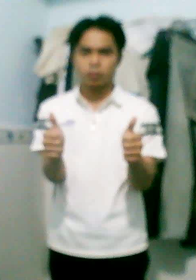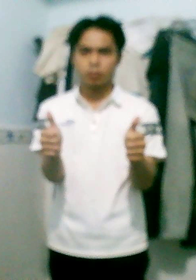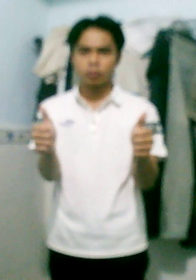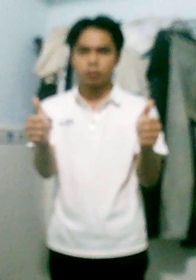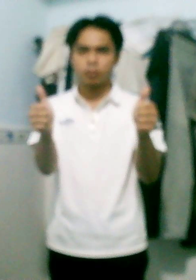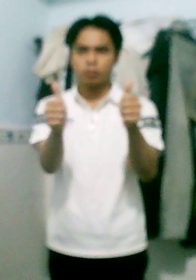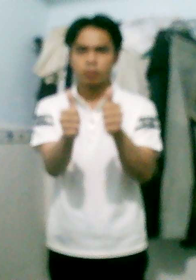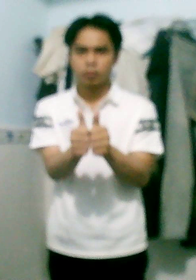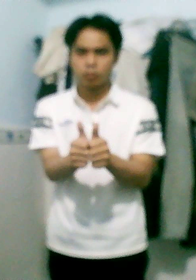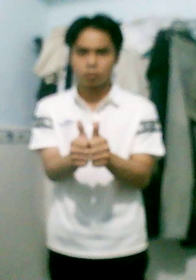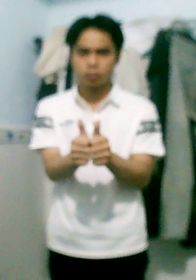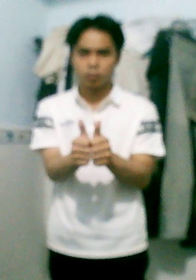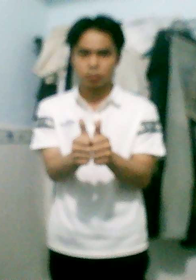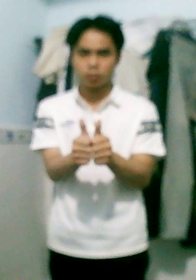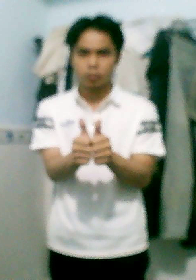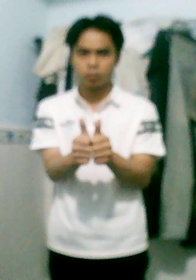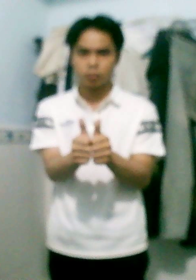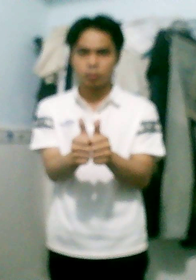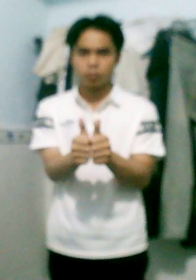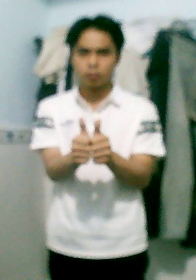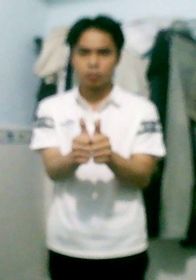voi